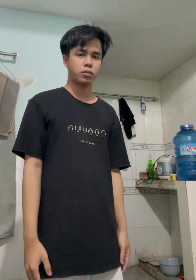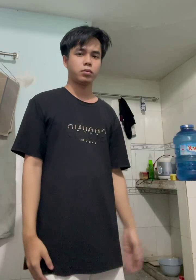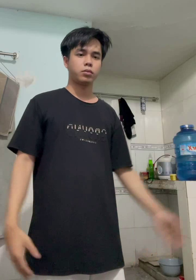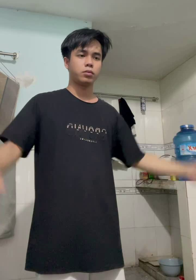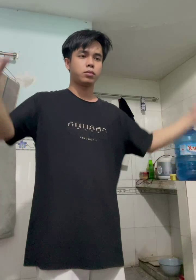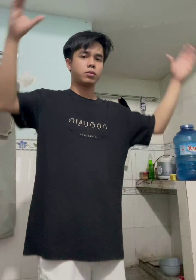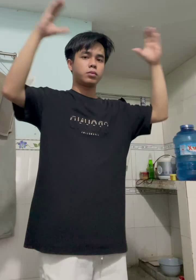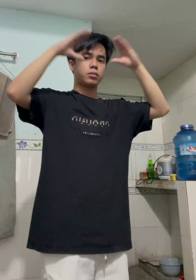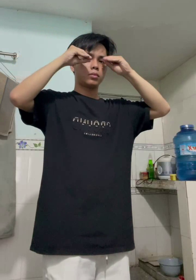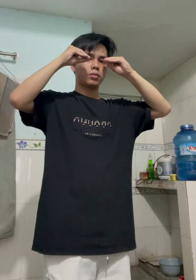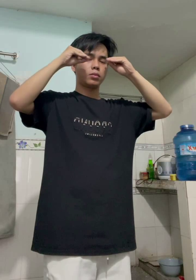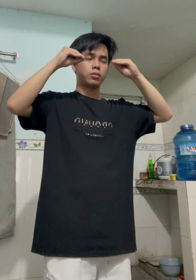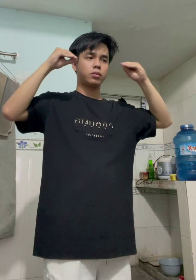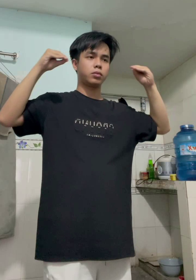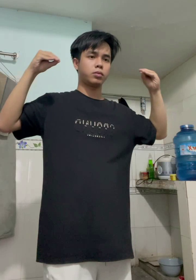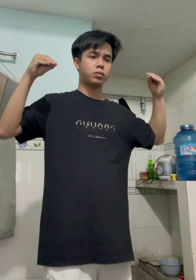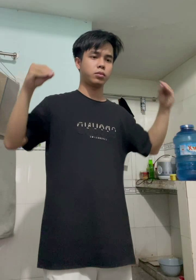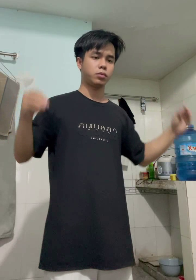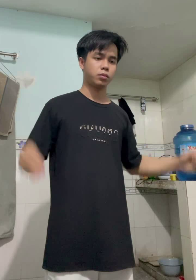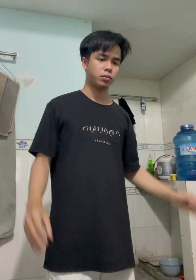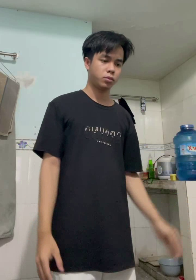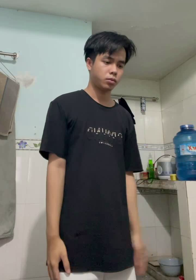buoi toi